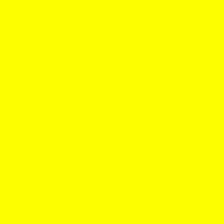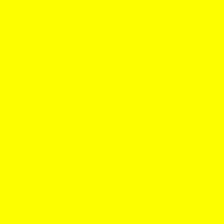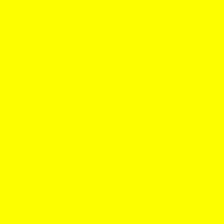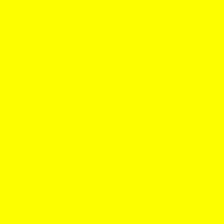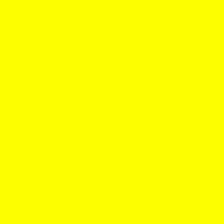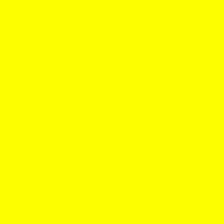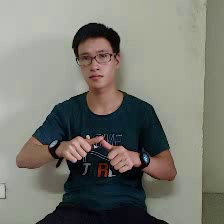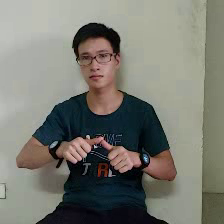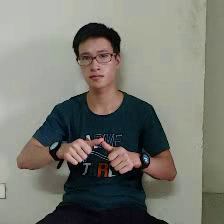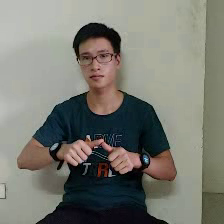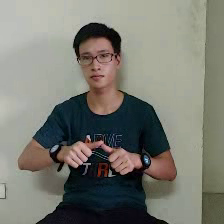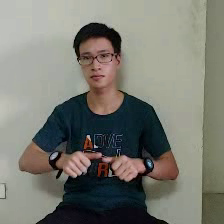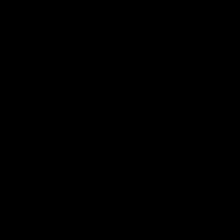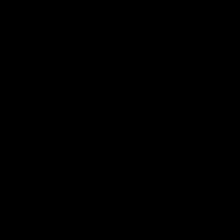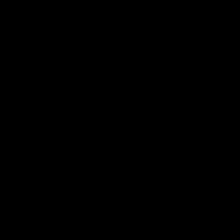Nhớ